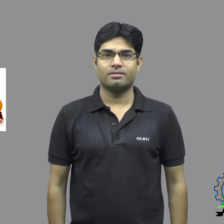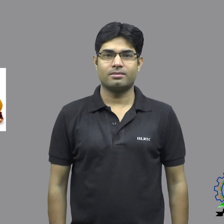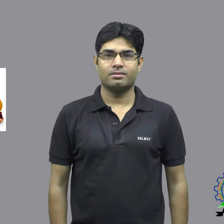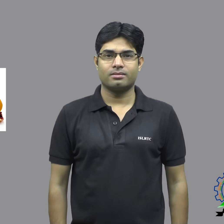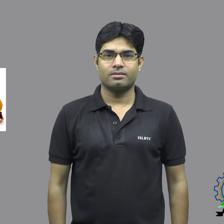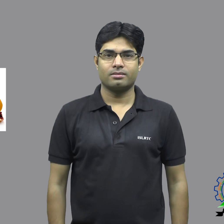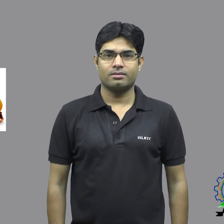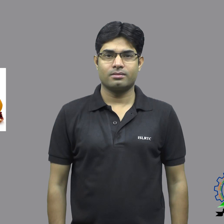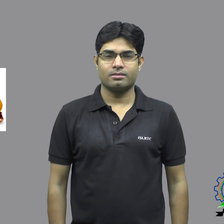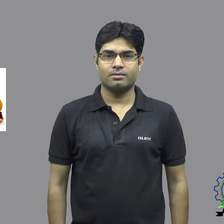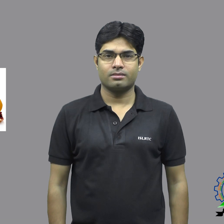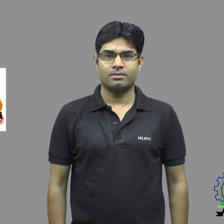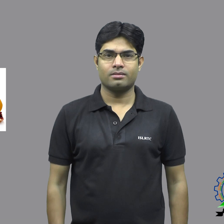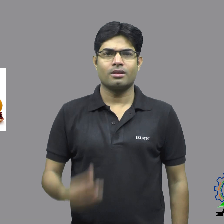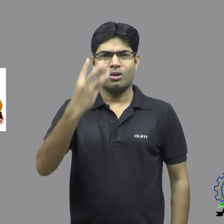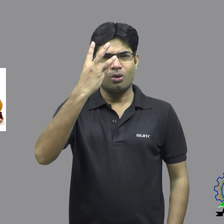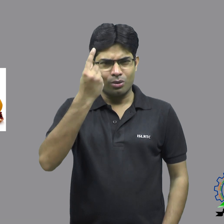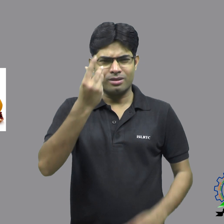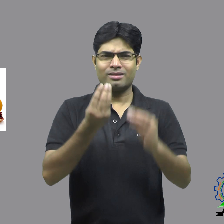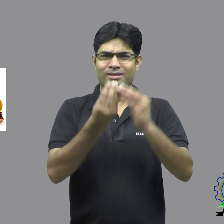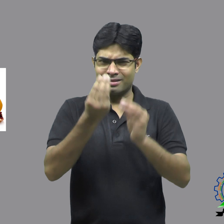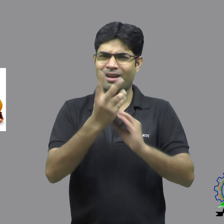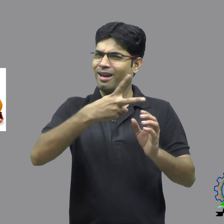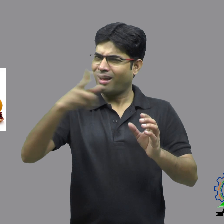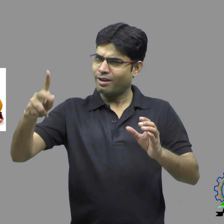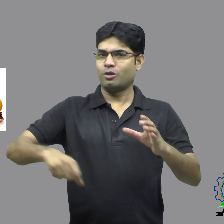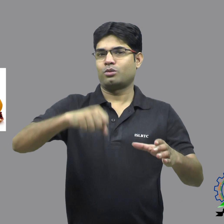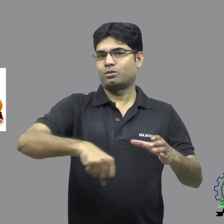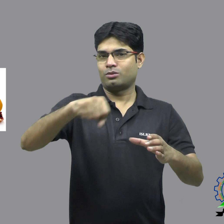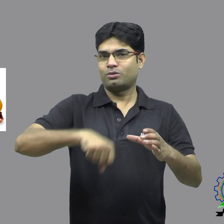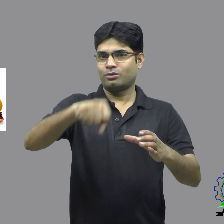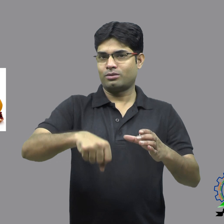Juice